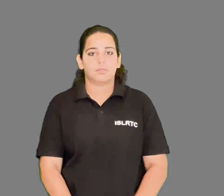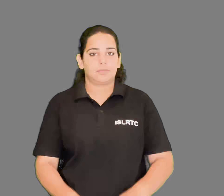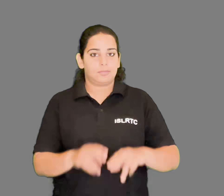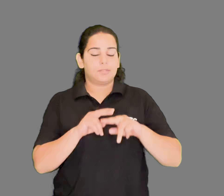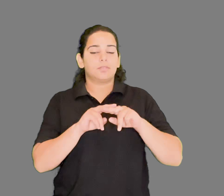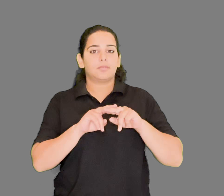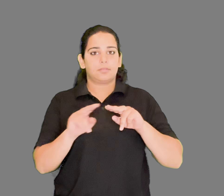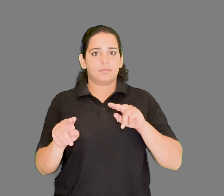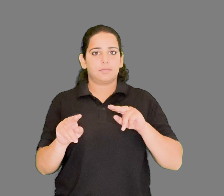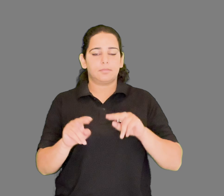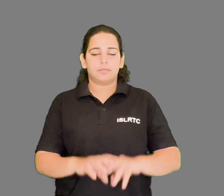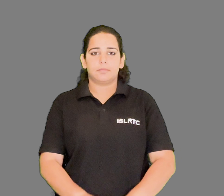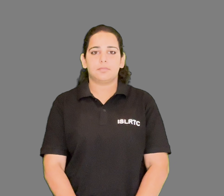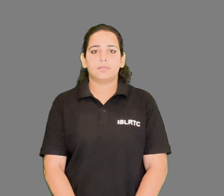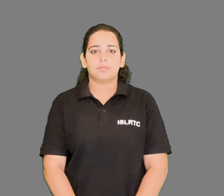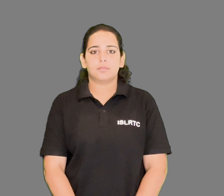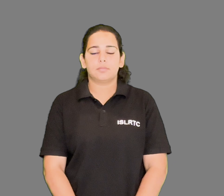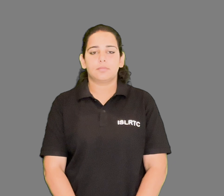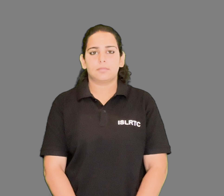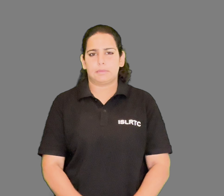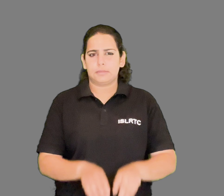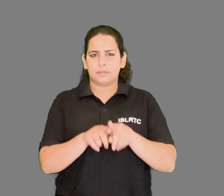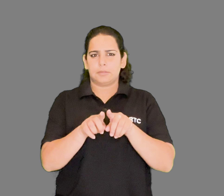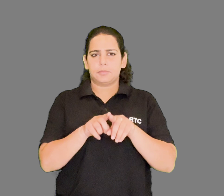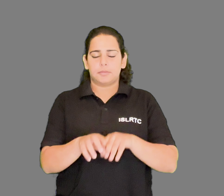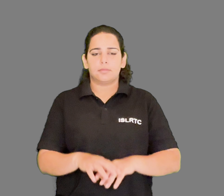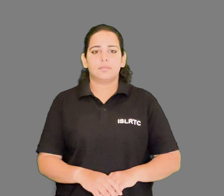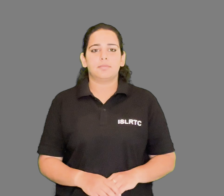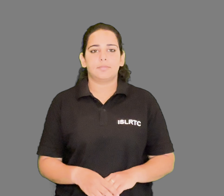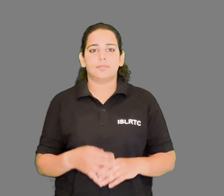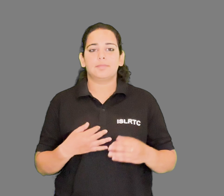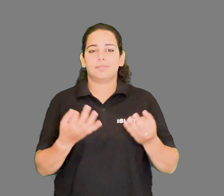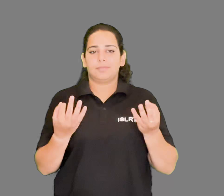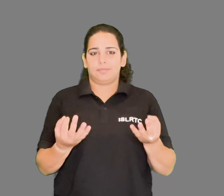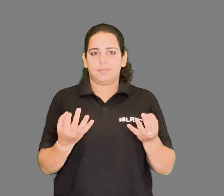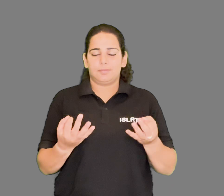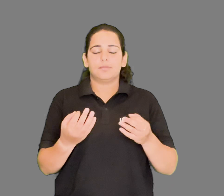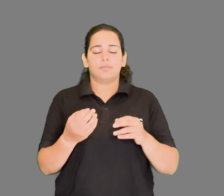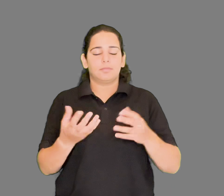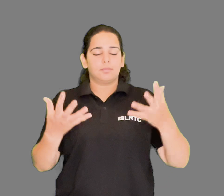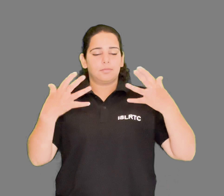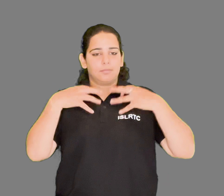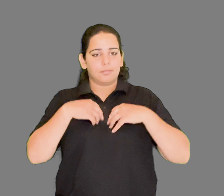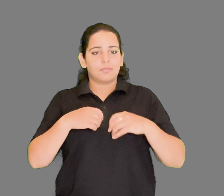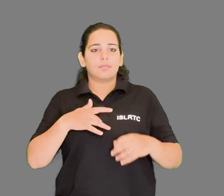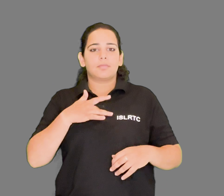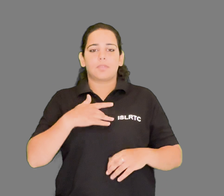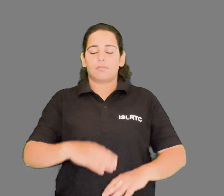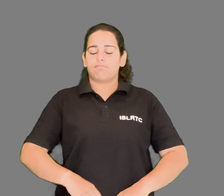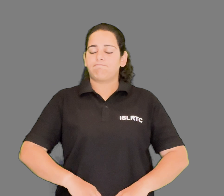Fullness The state of being filled to capacity